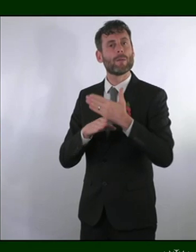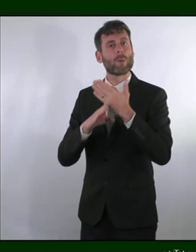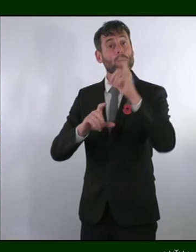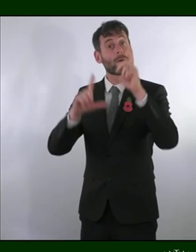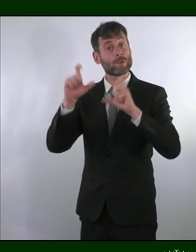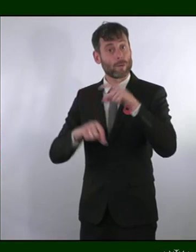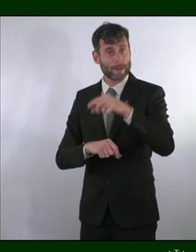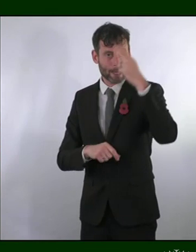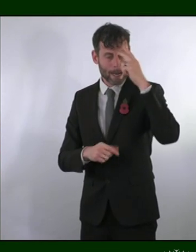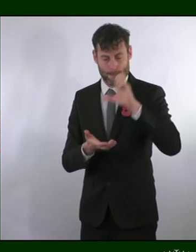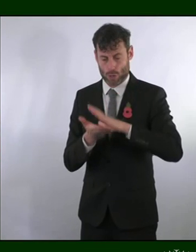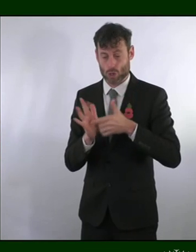He said to me: